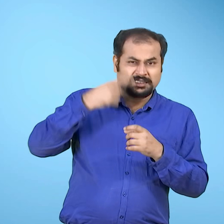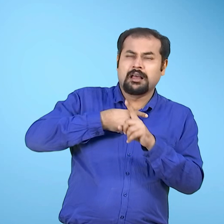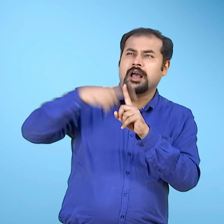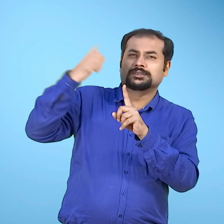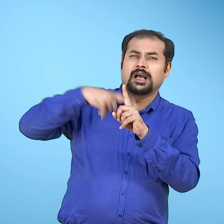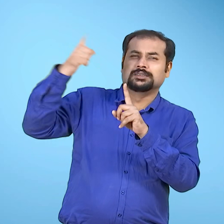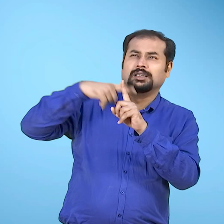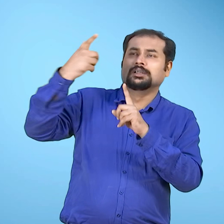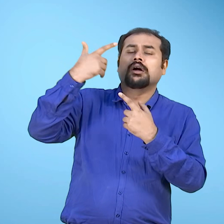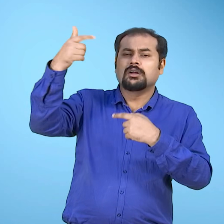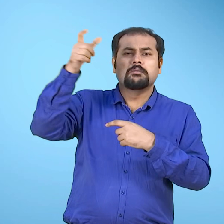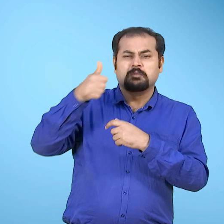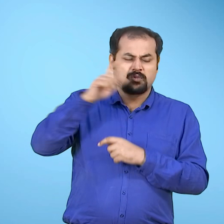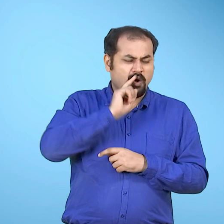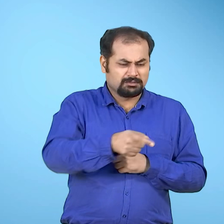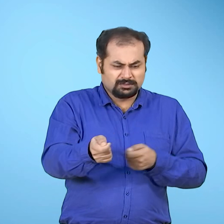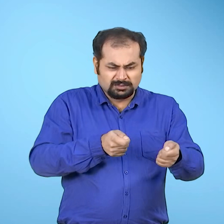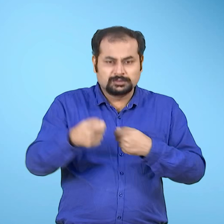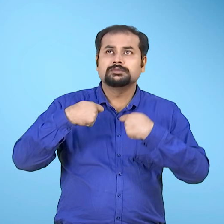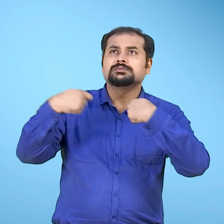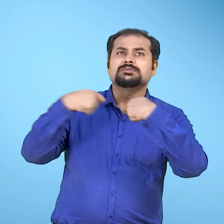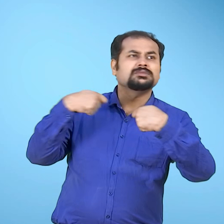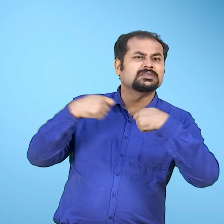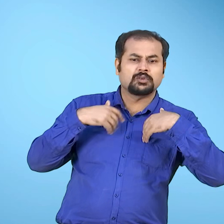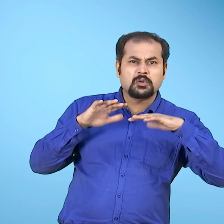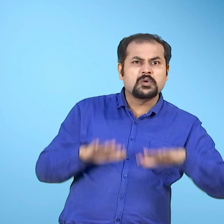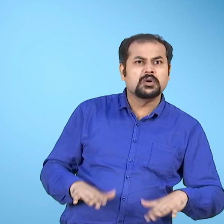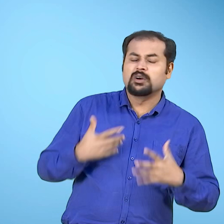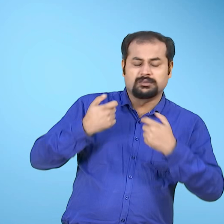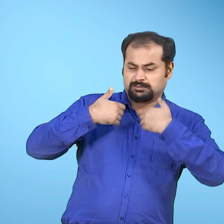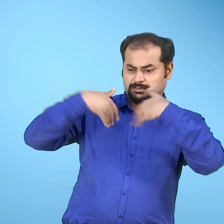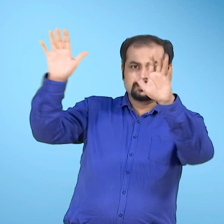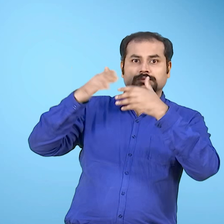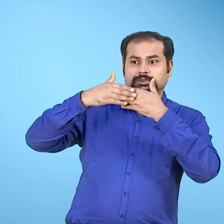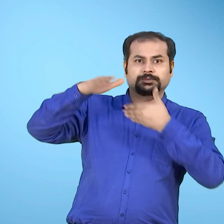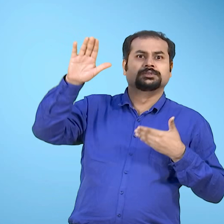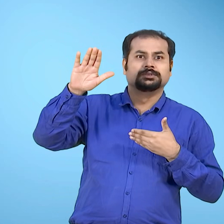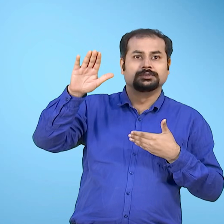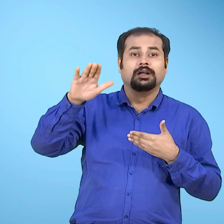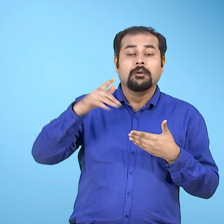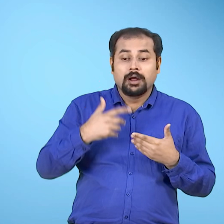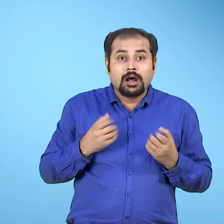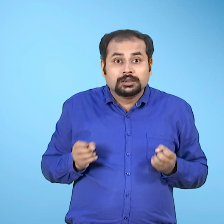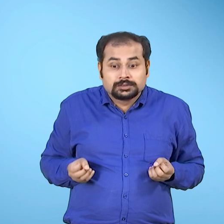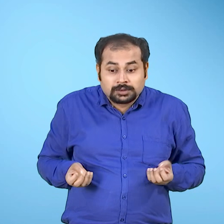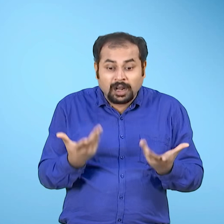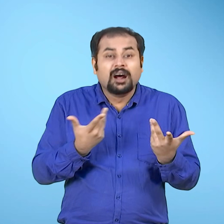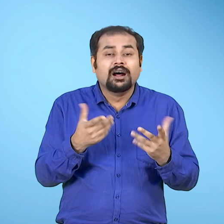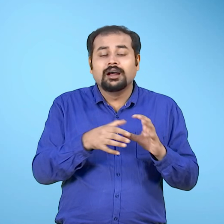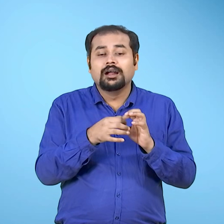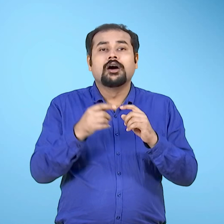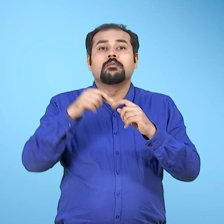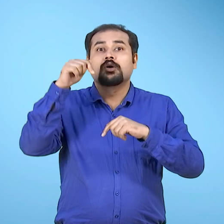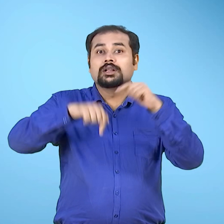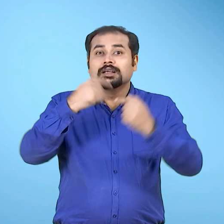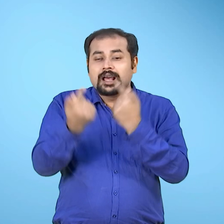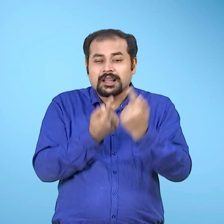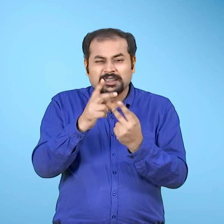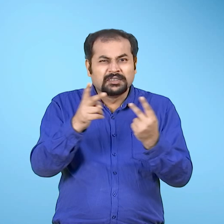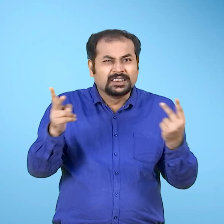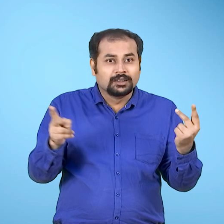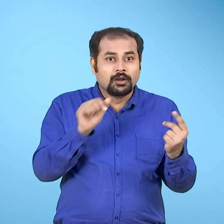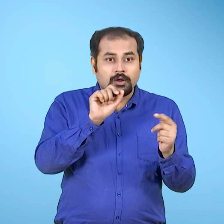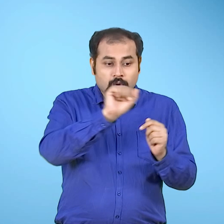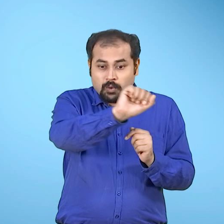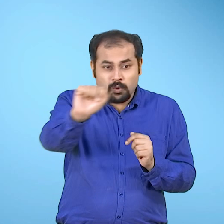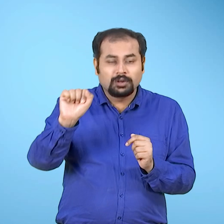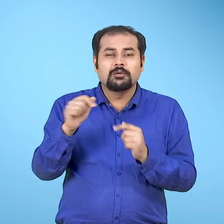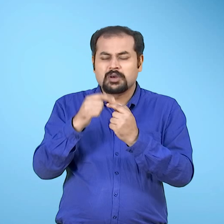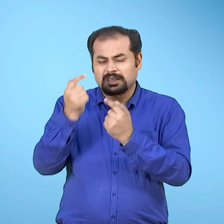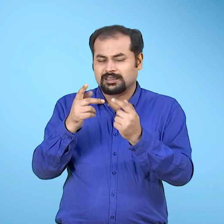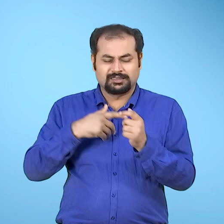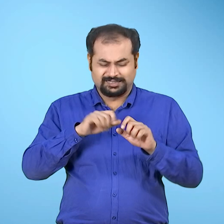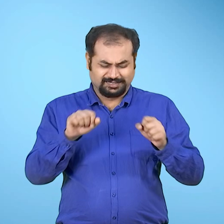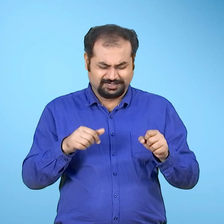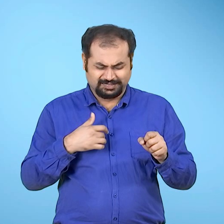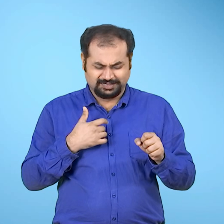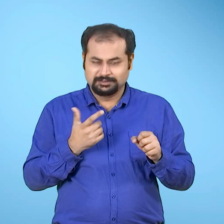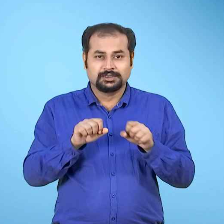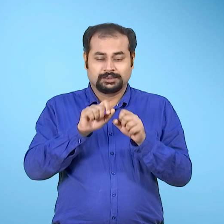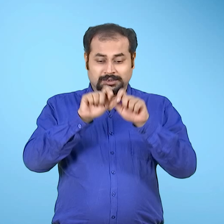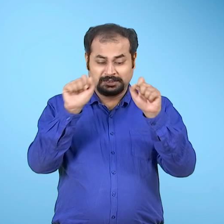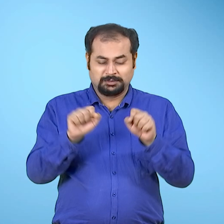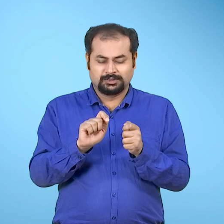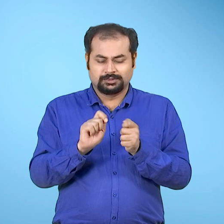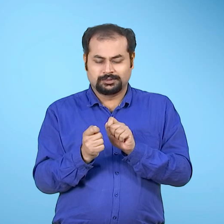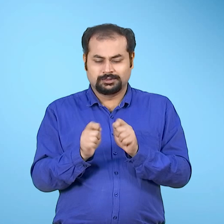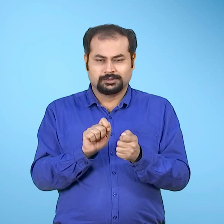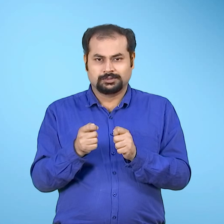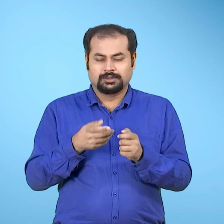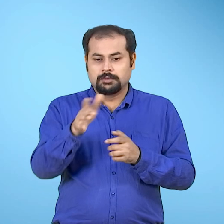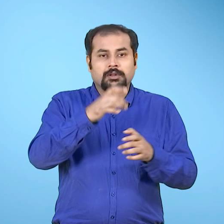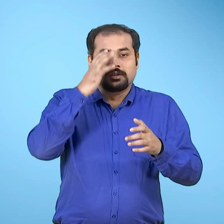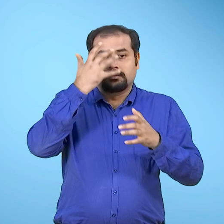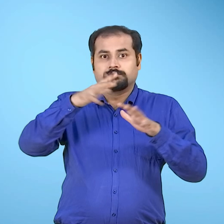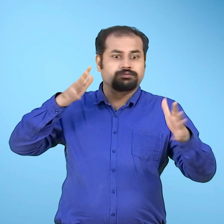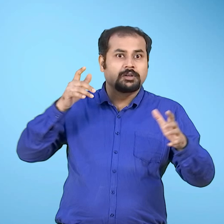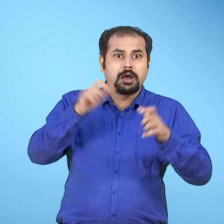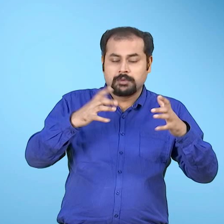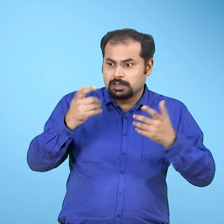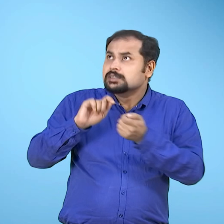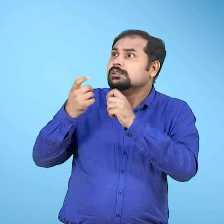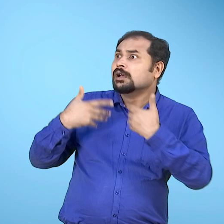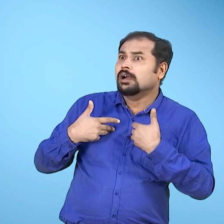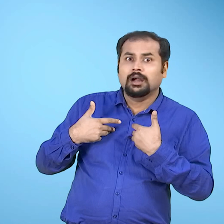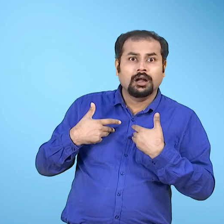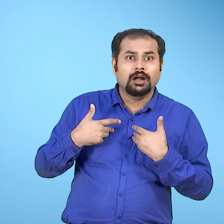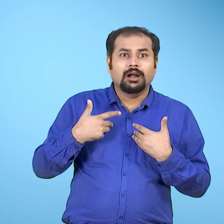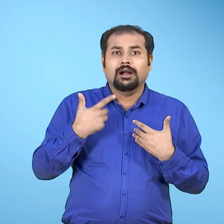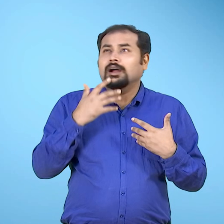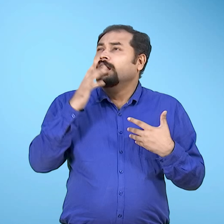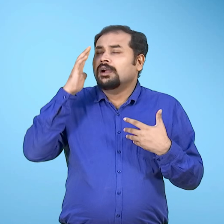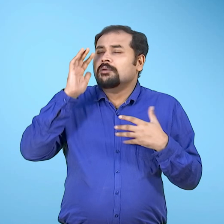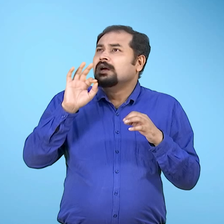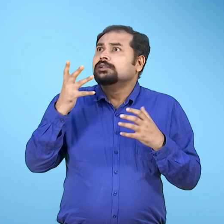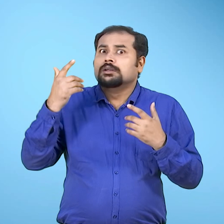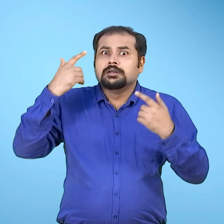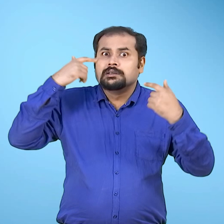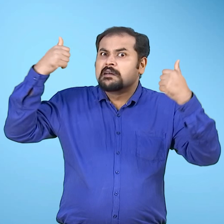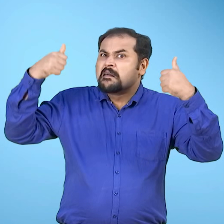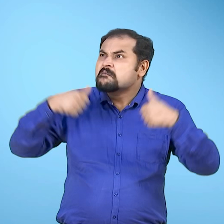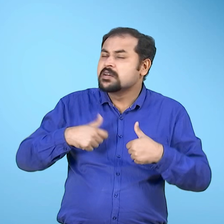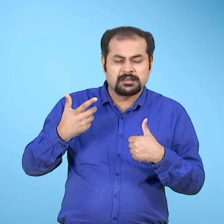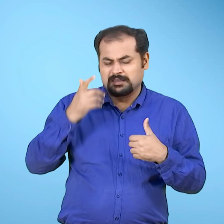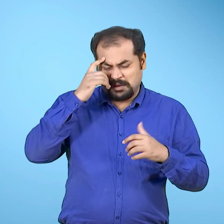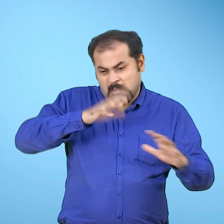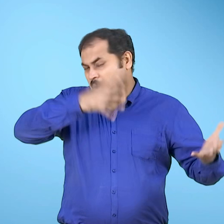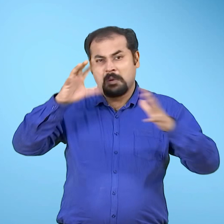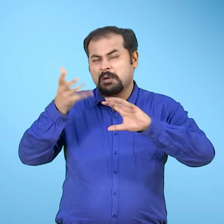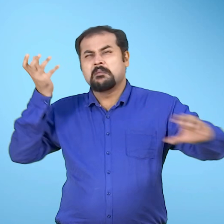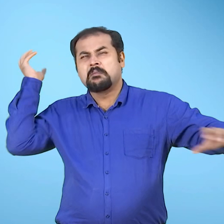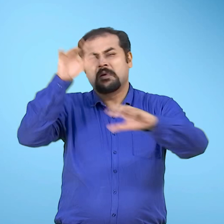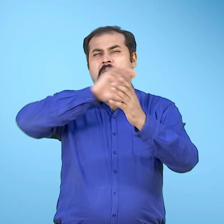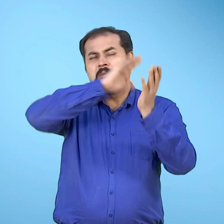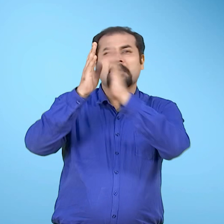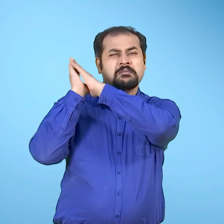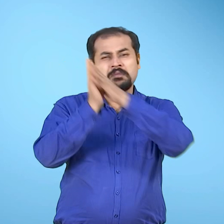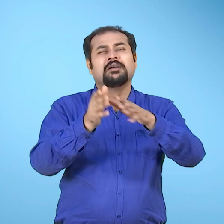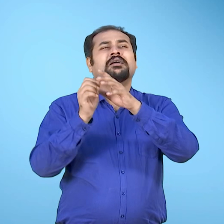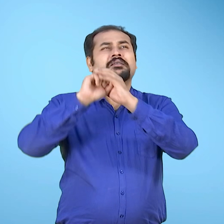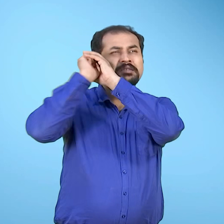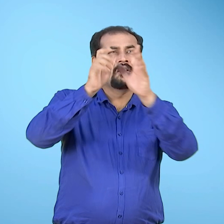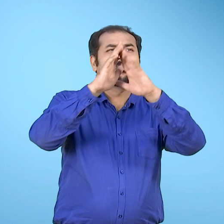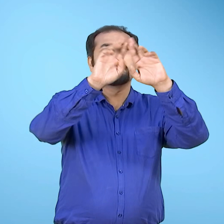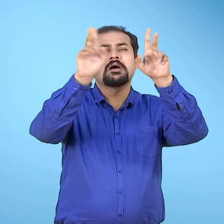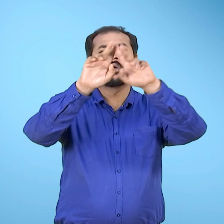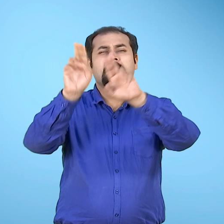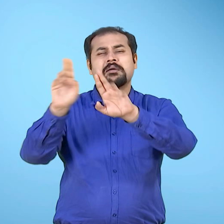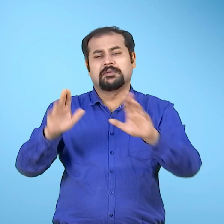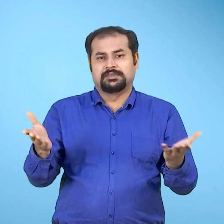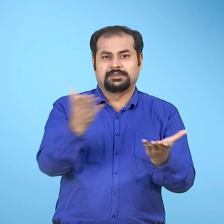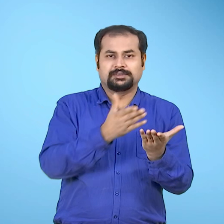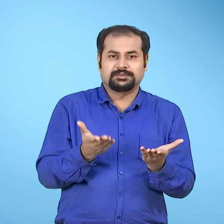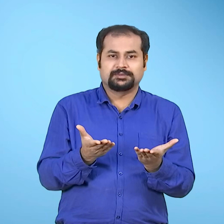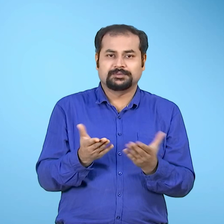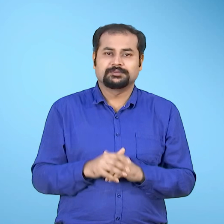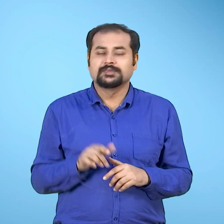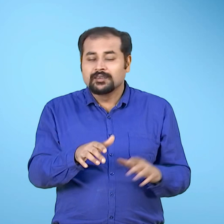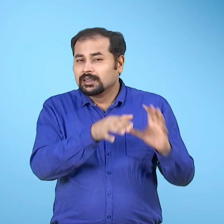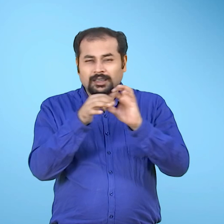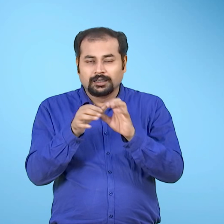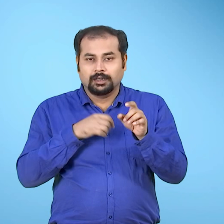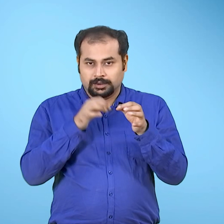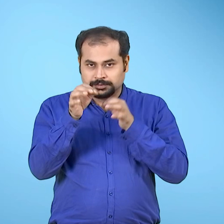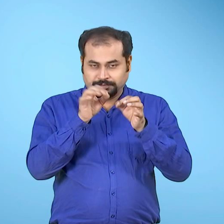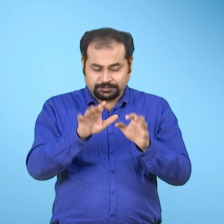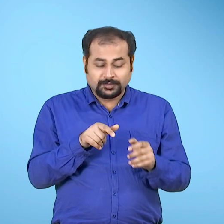a group of people against the authority. These people refuse to be ruled or controlled and try to change the political system. The action taken by them is often violent in nature.